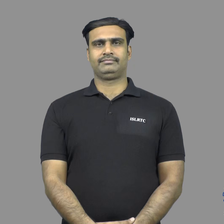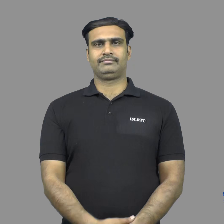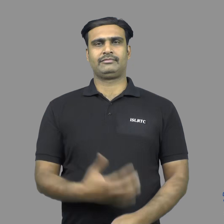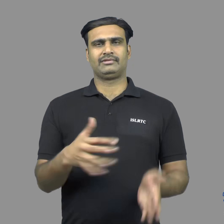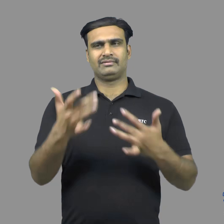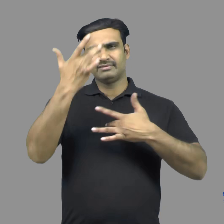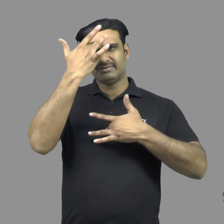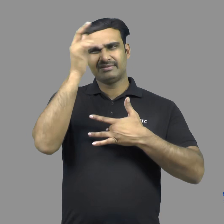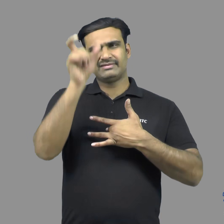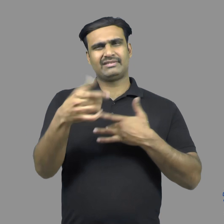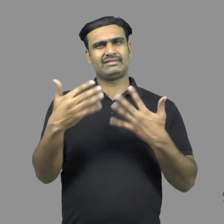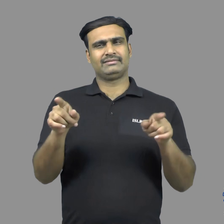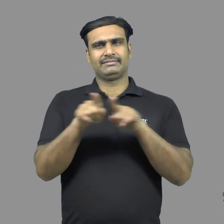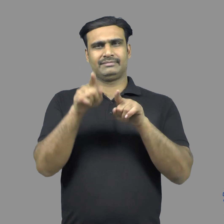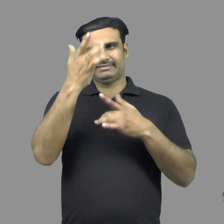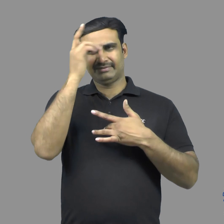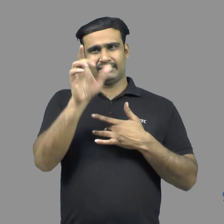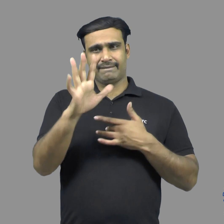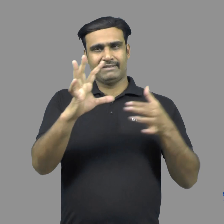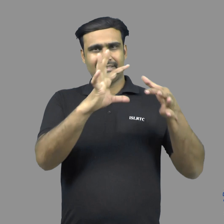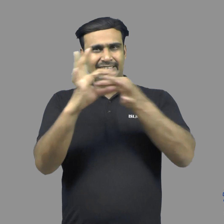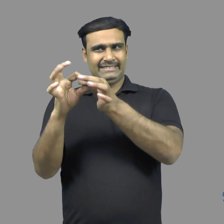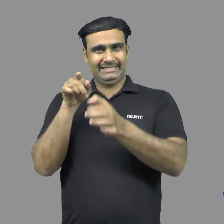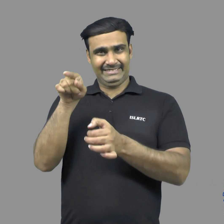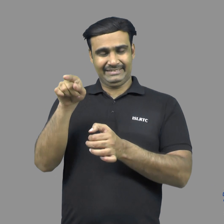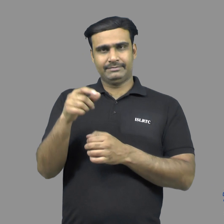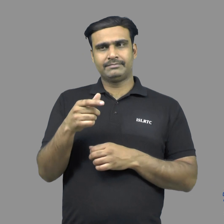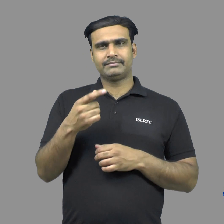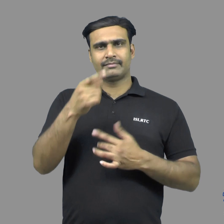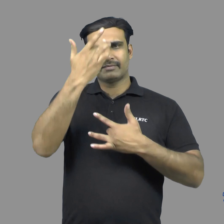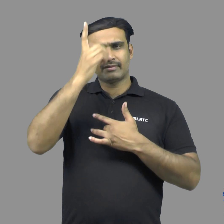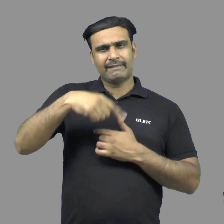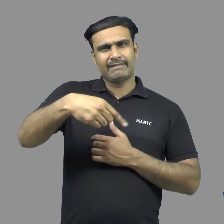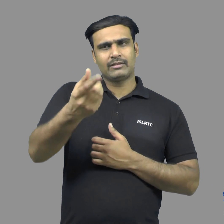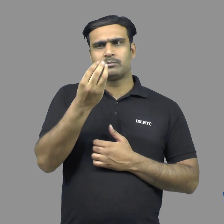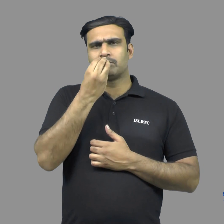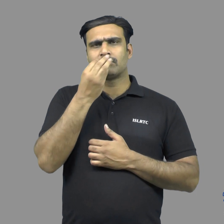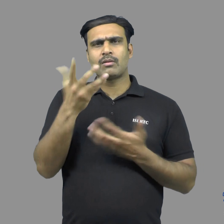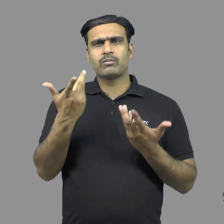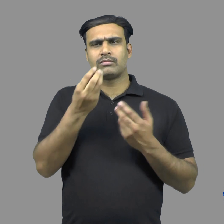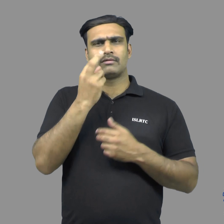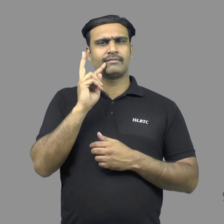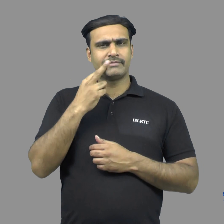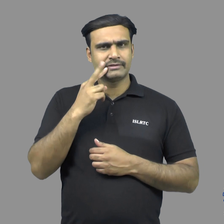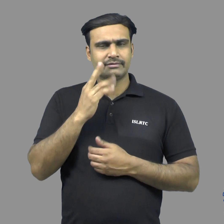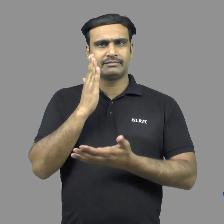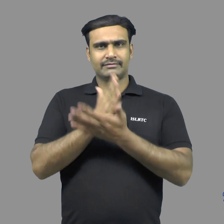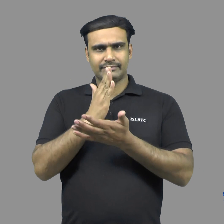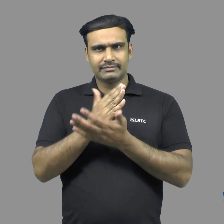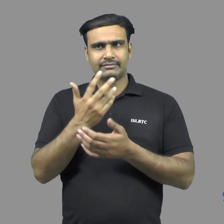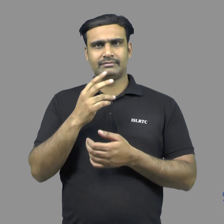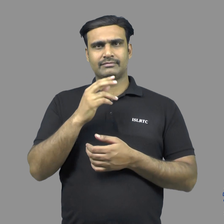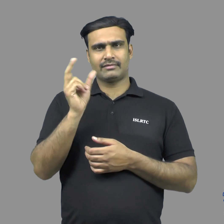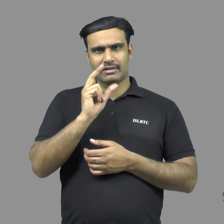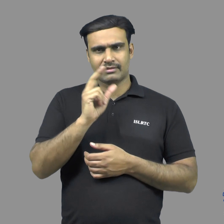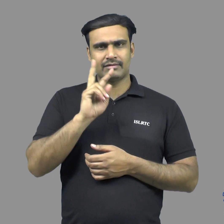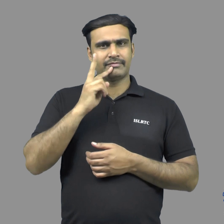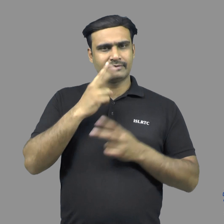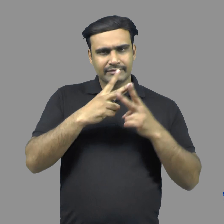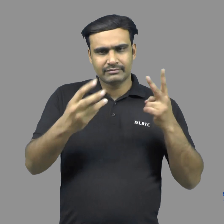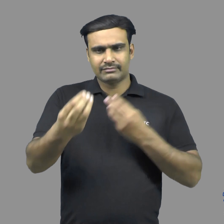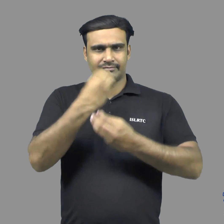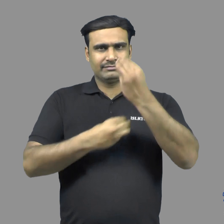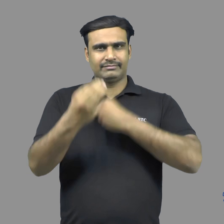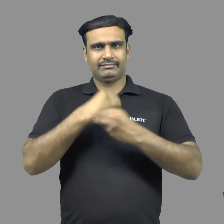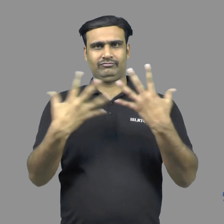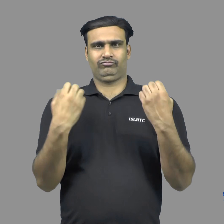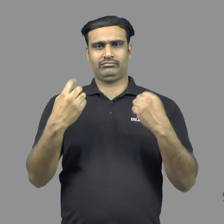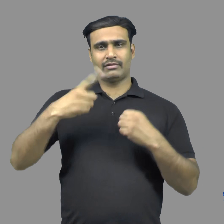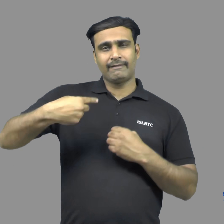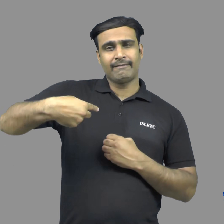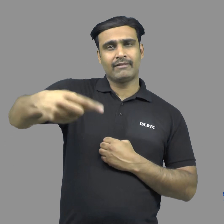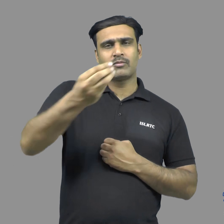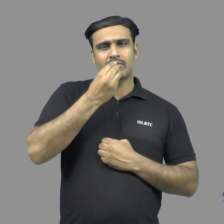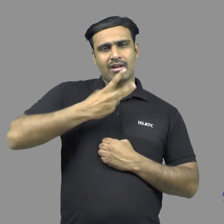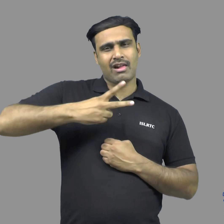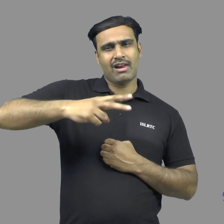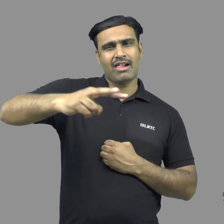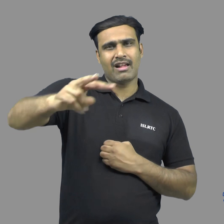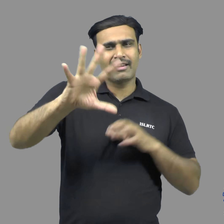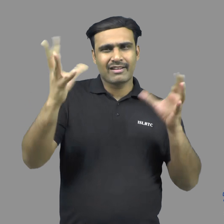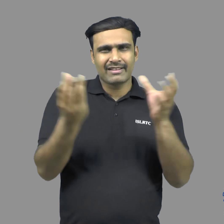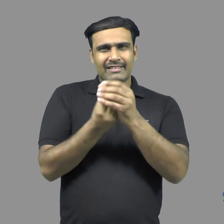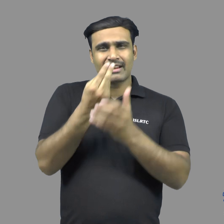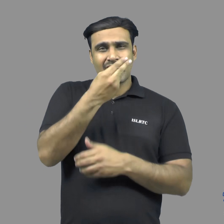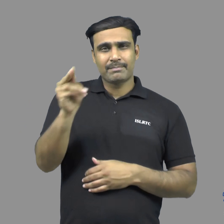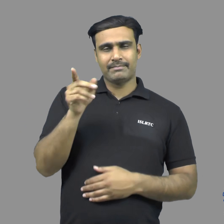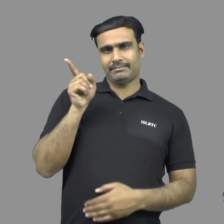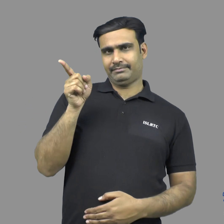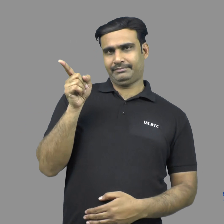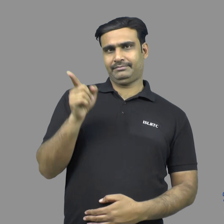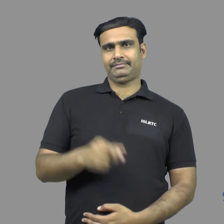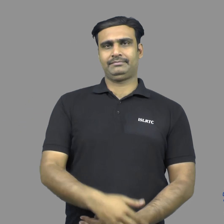Detoxification